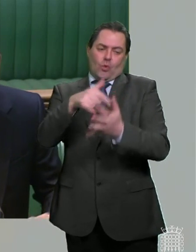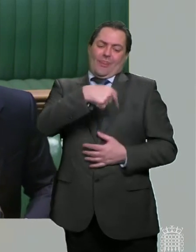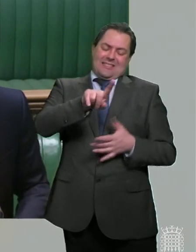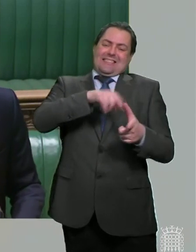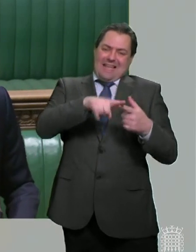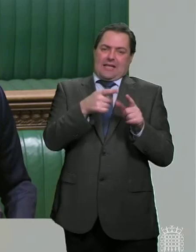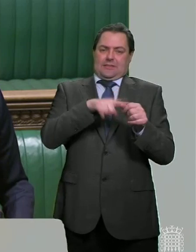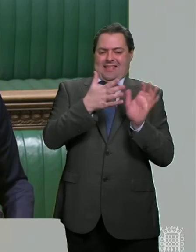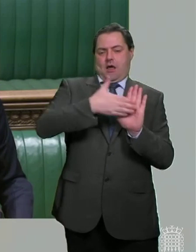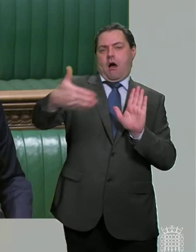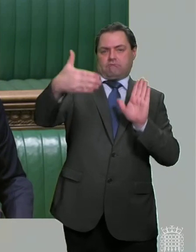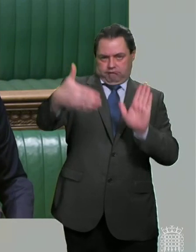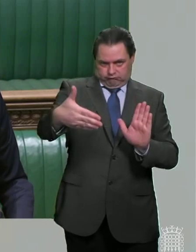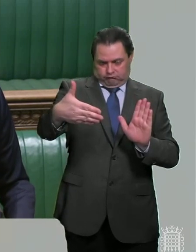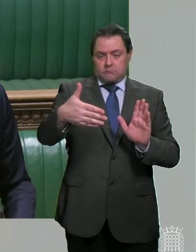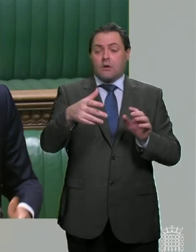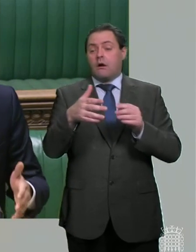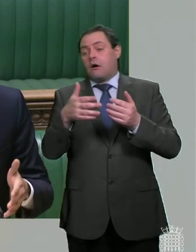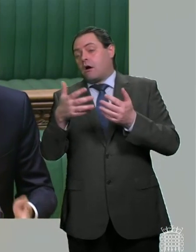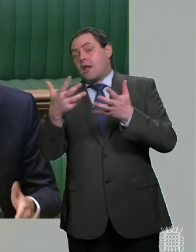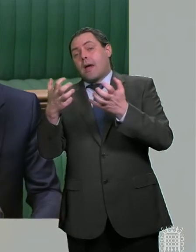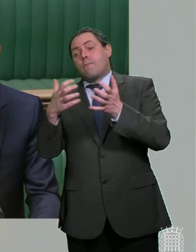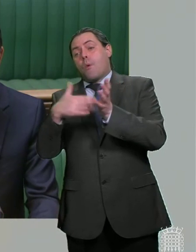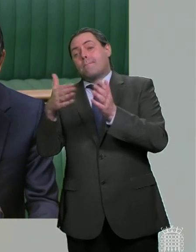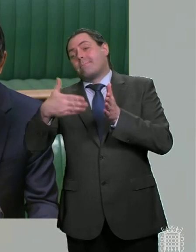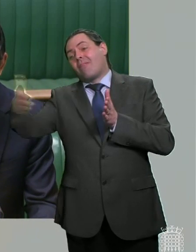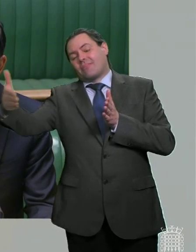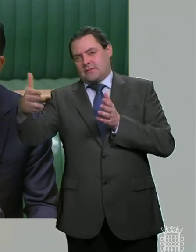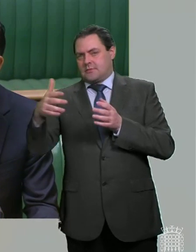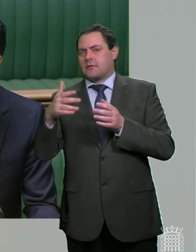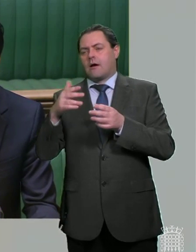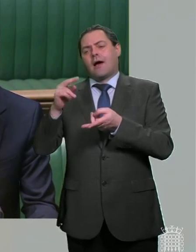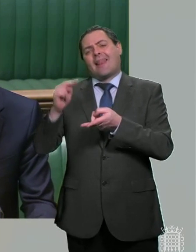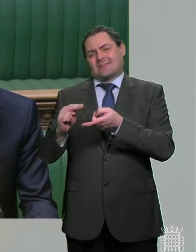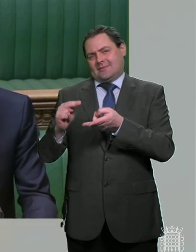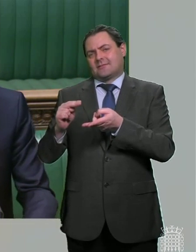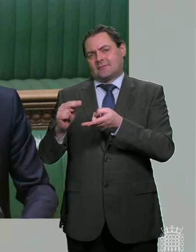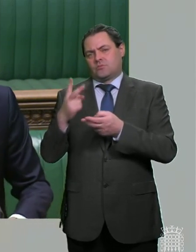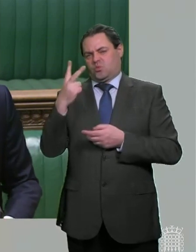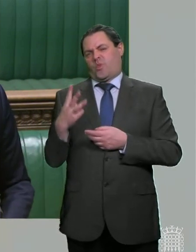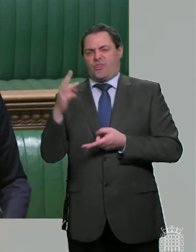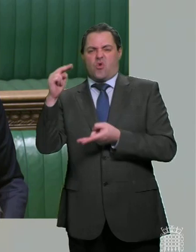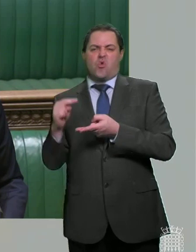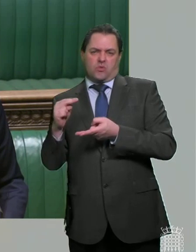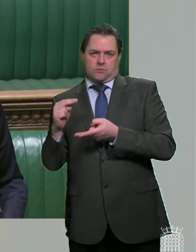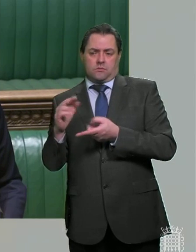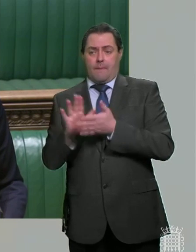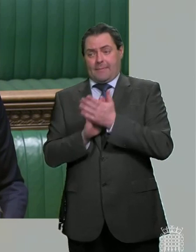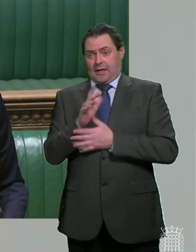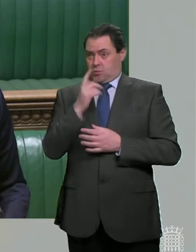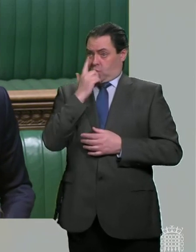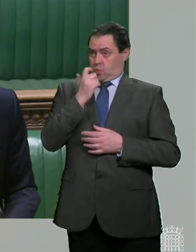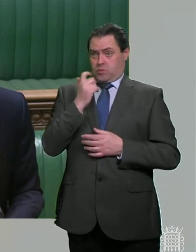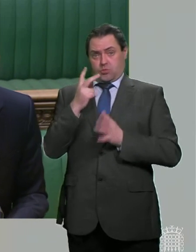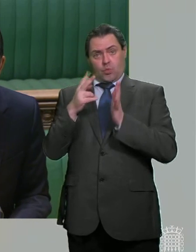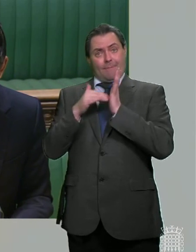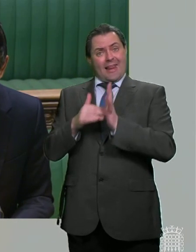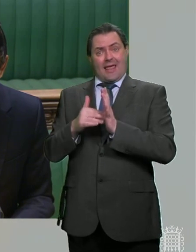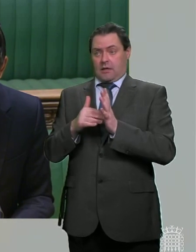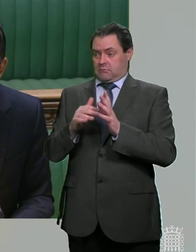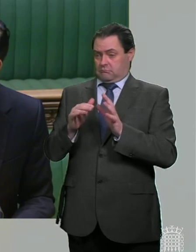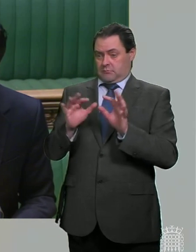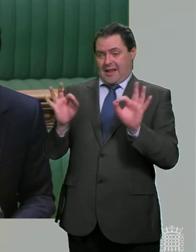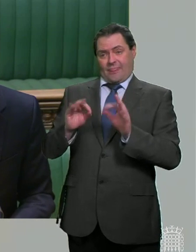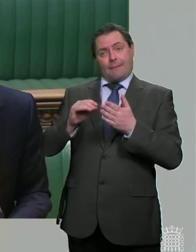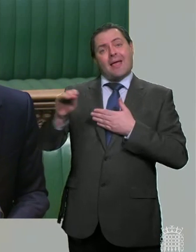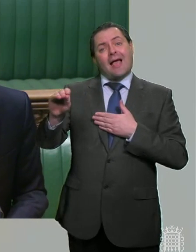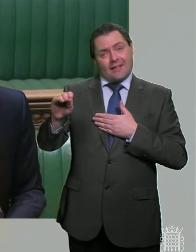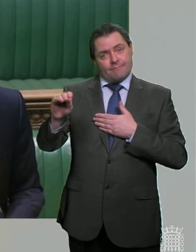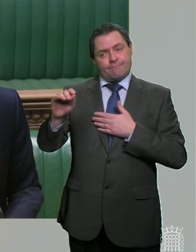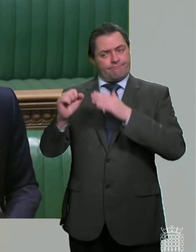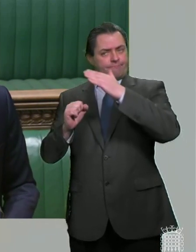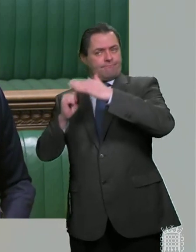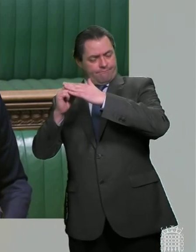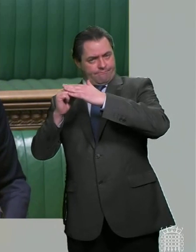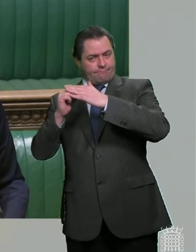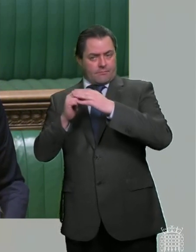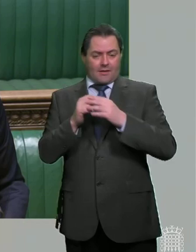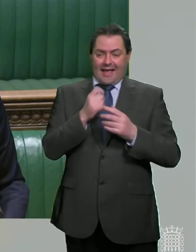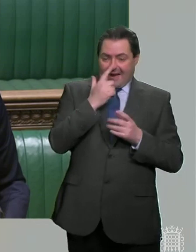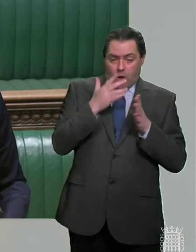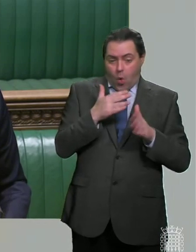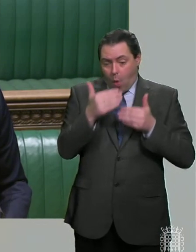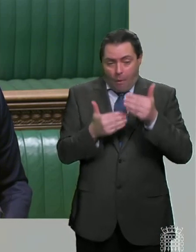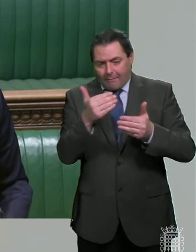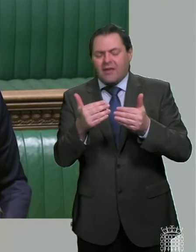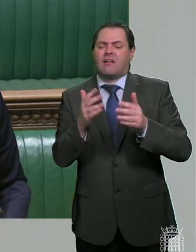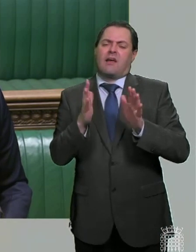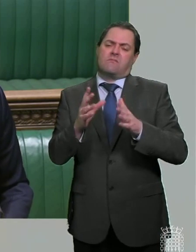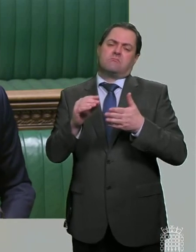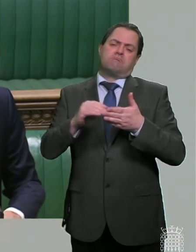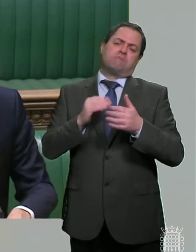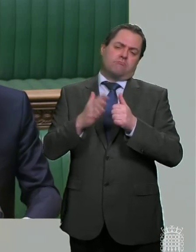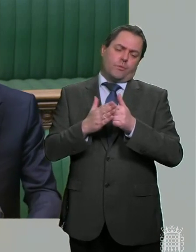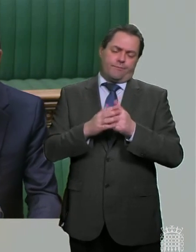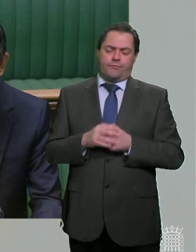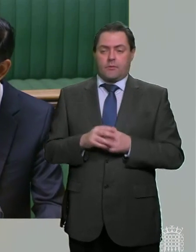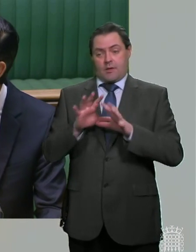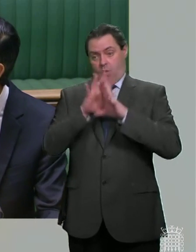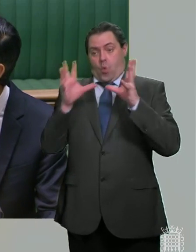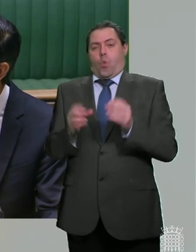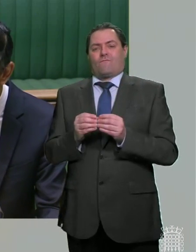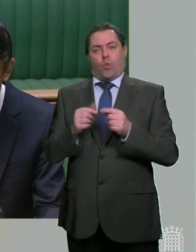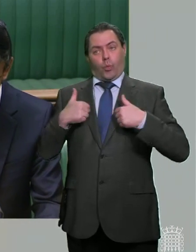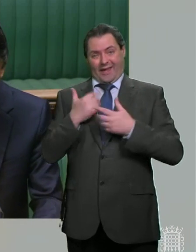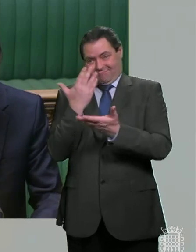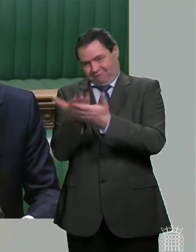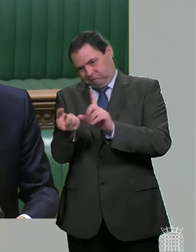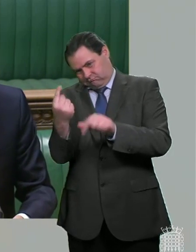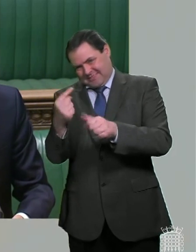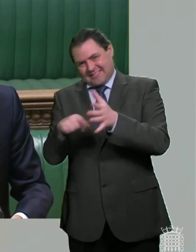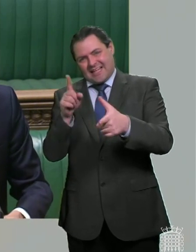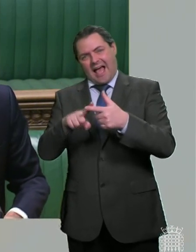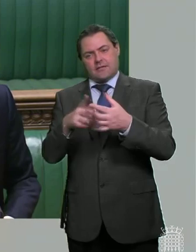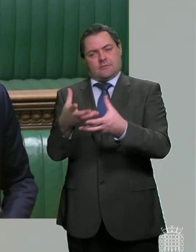For the remaining nine months of the year, business rates will still be discounted by two thirds, up to a value of £2 million for closed businesses, with a lower cap for those who have been able to stay open—a £6 billion tax cut for business.